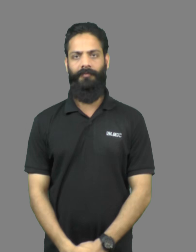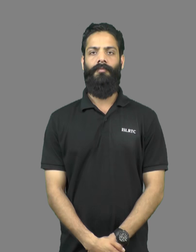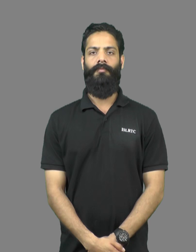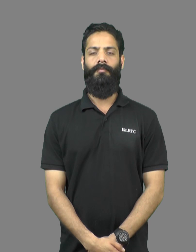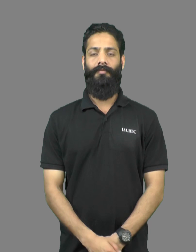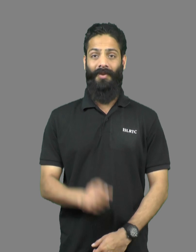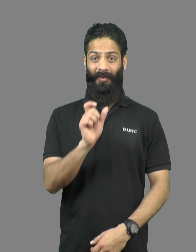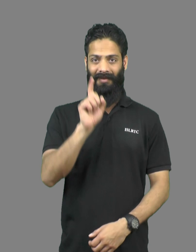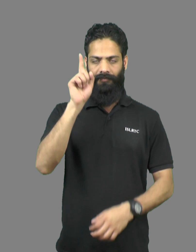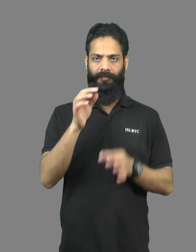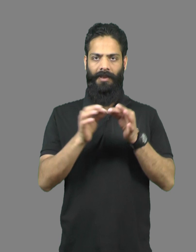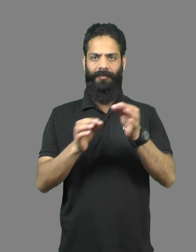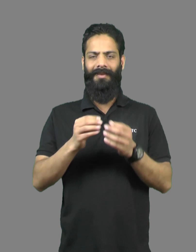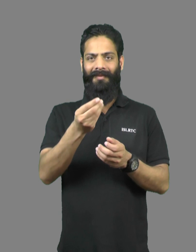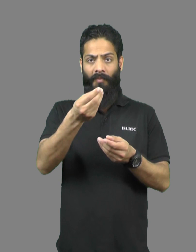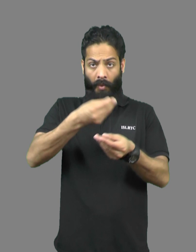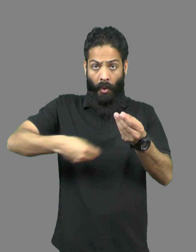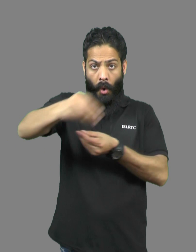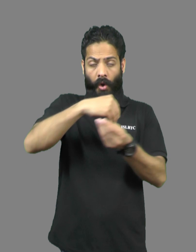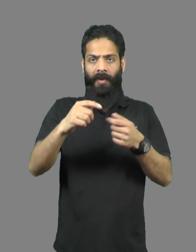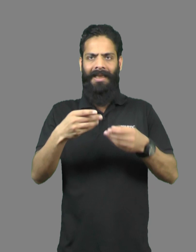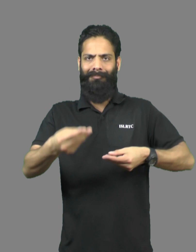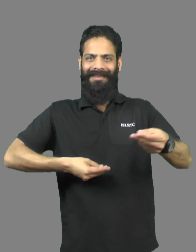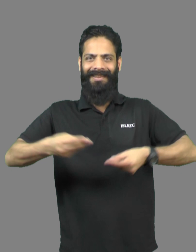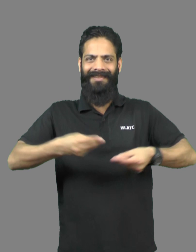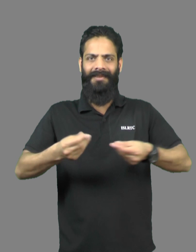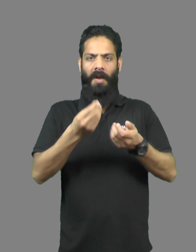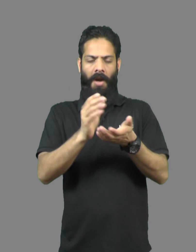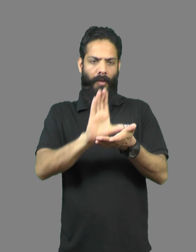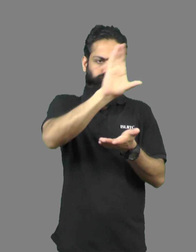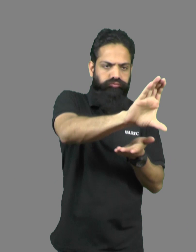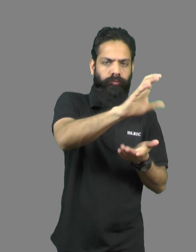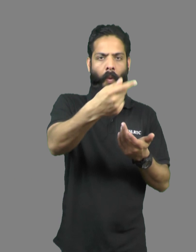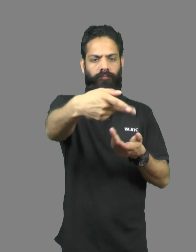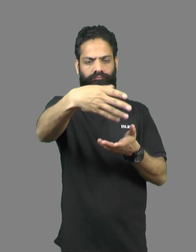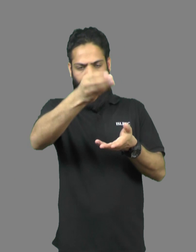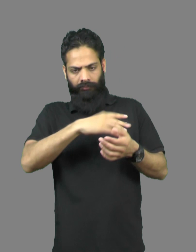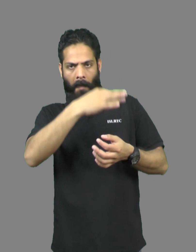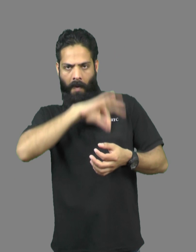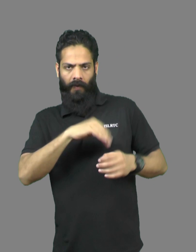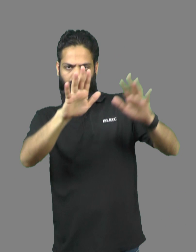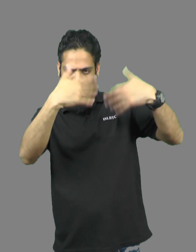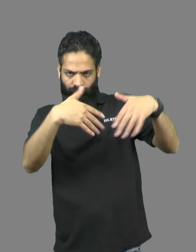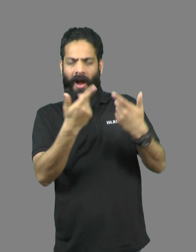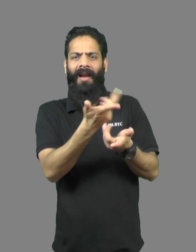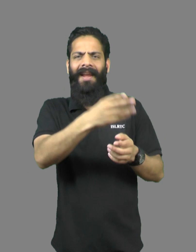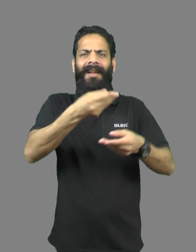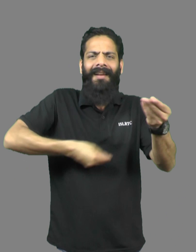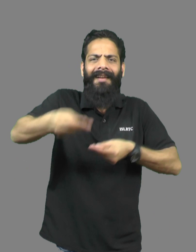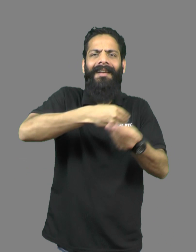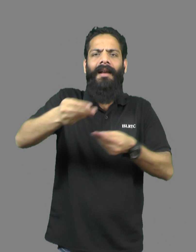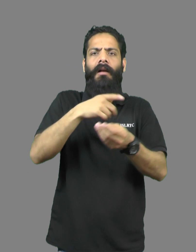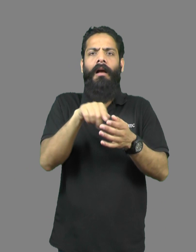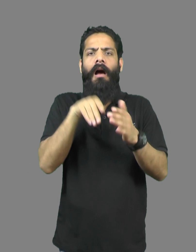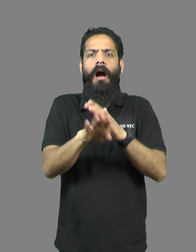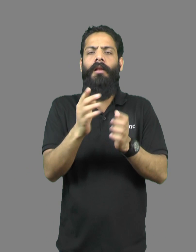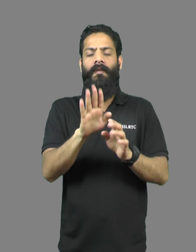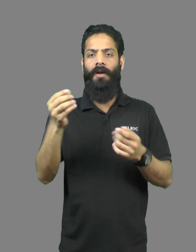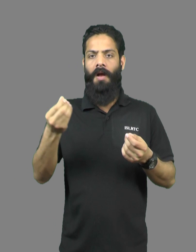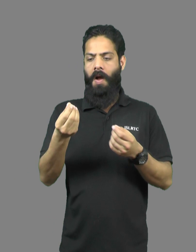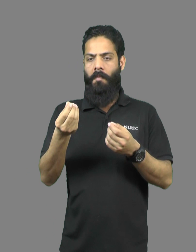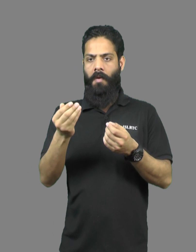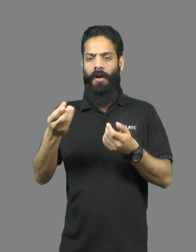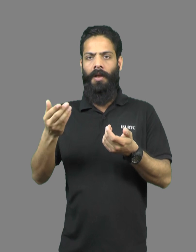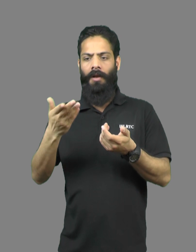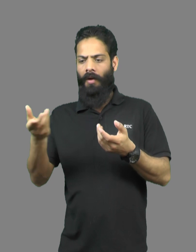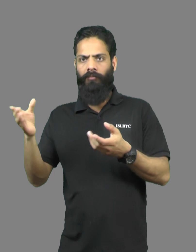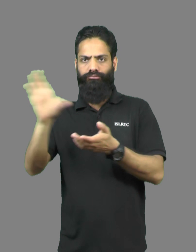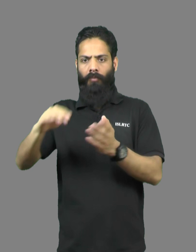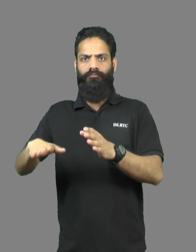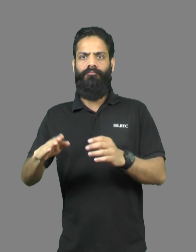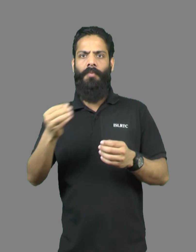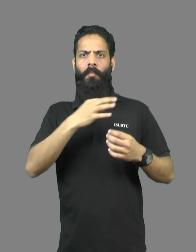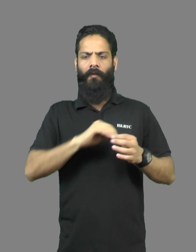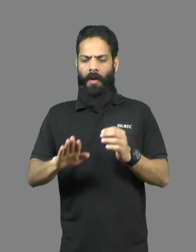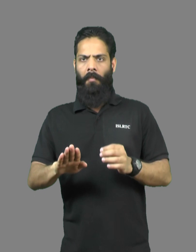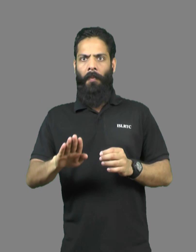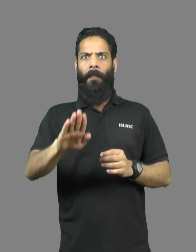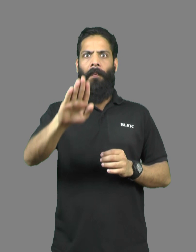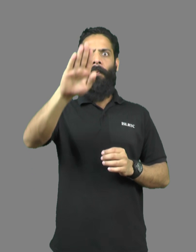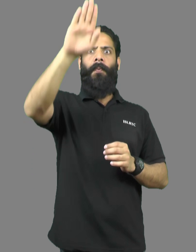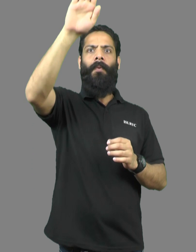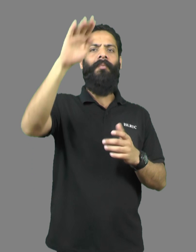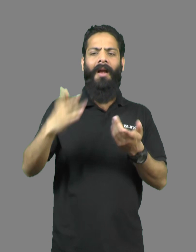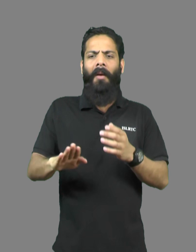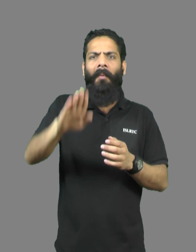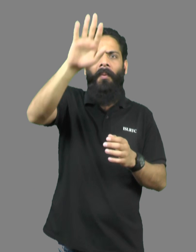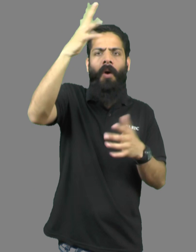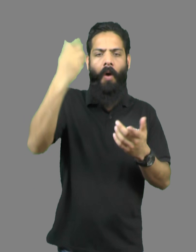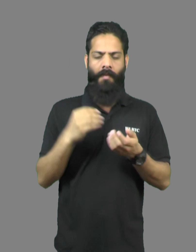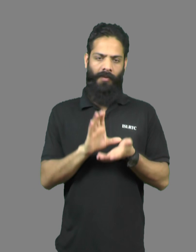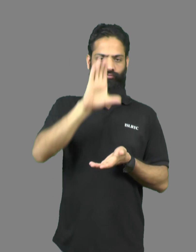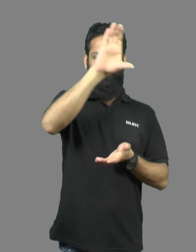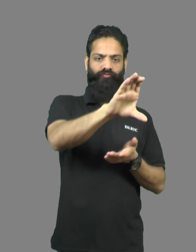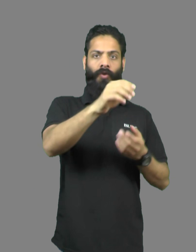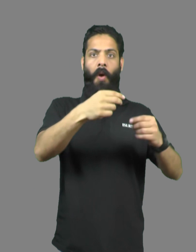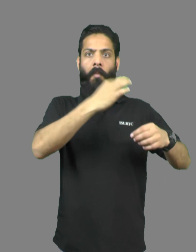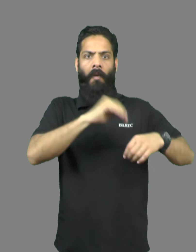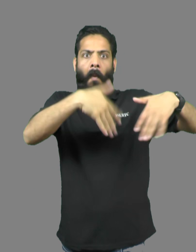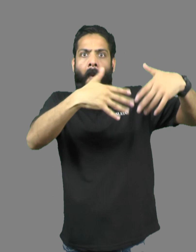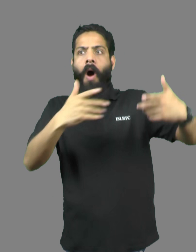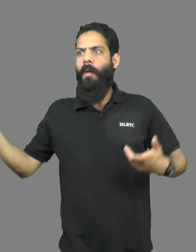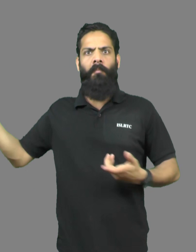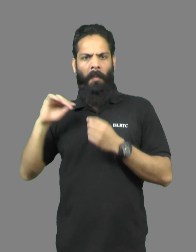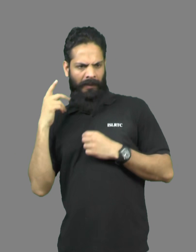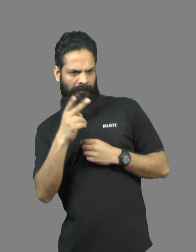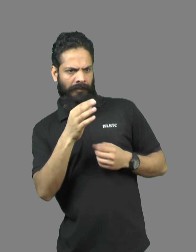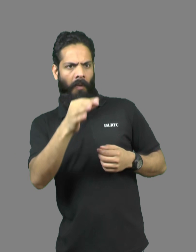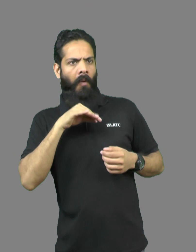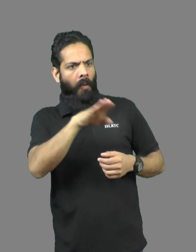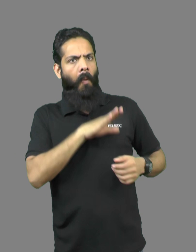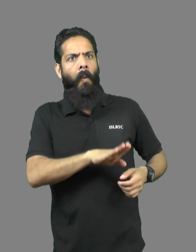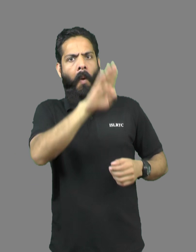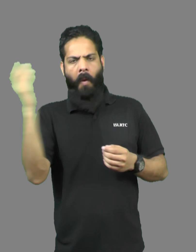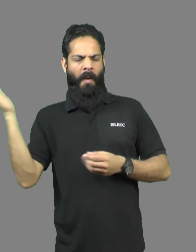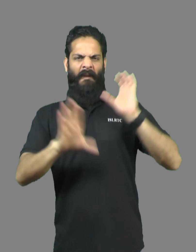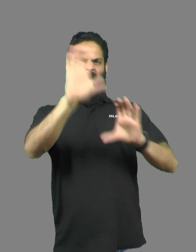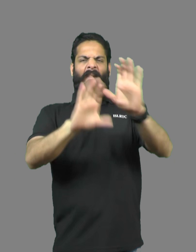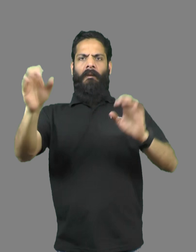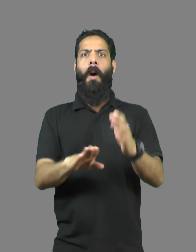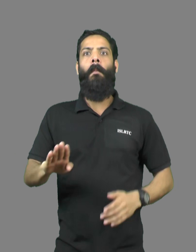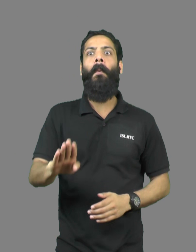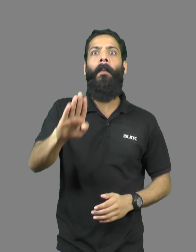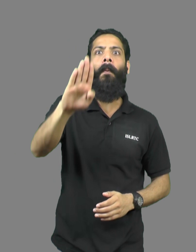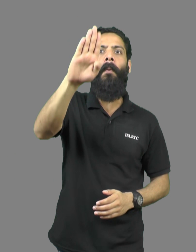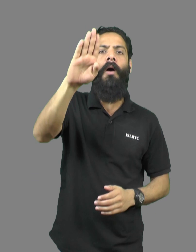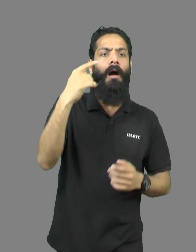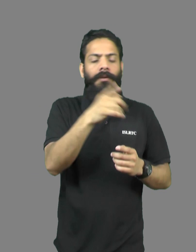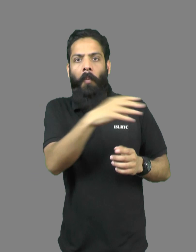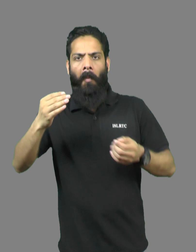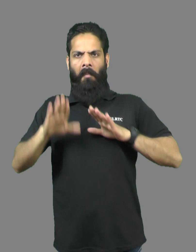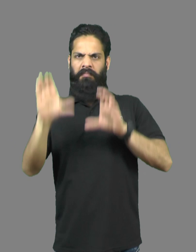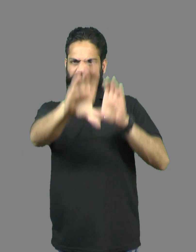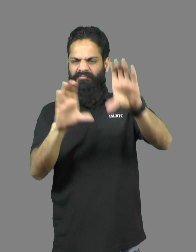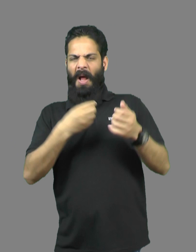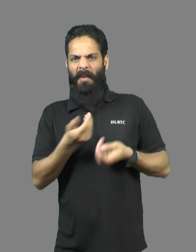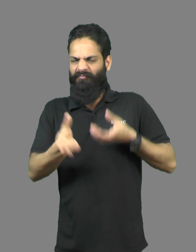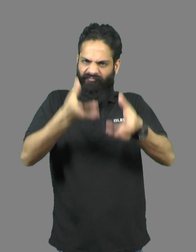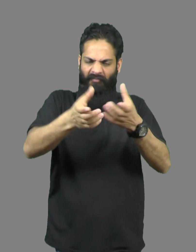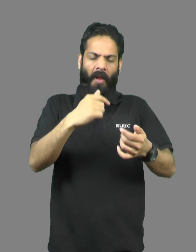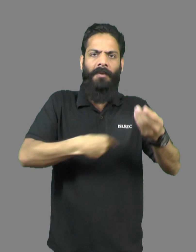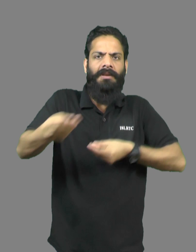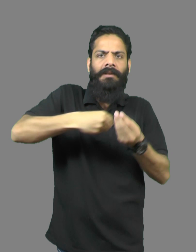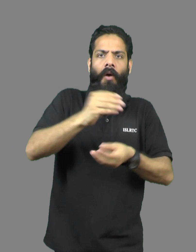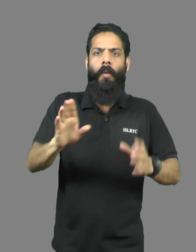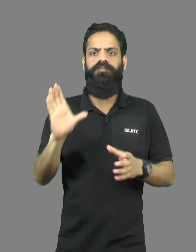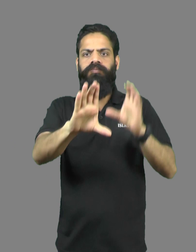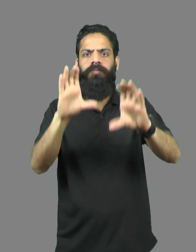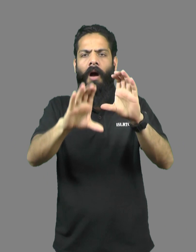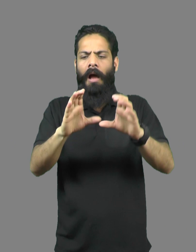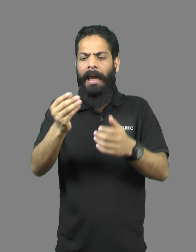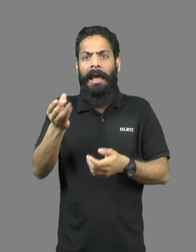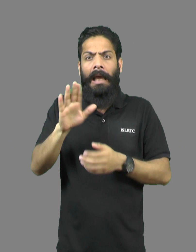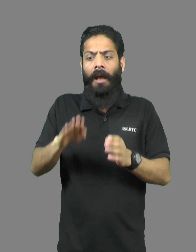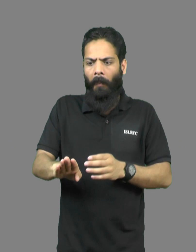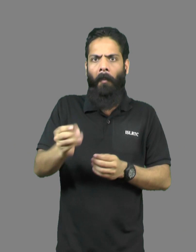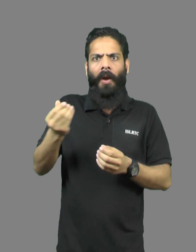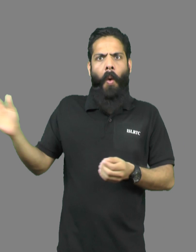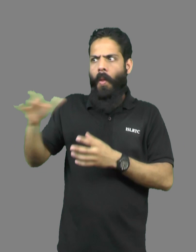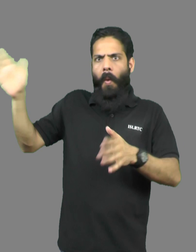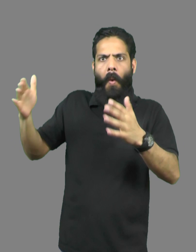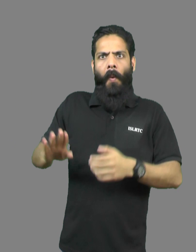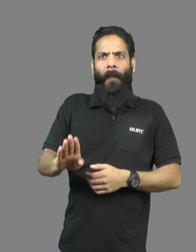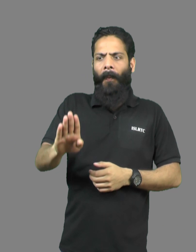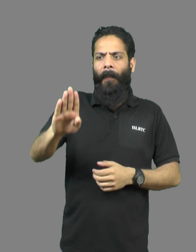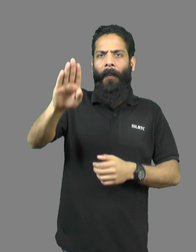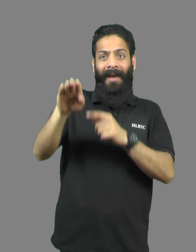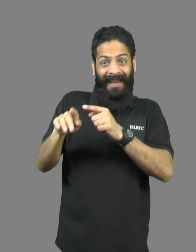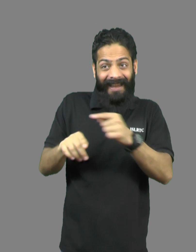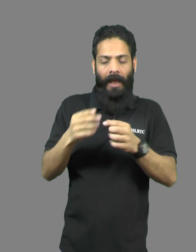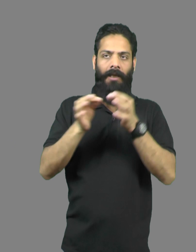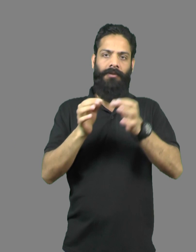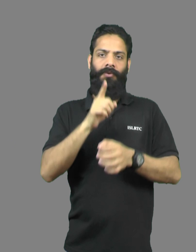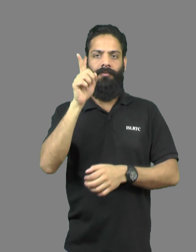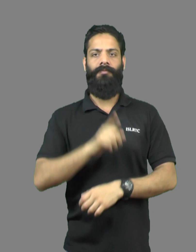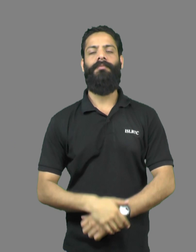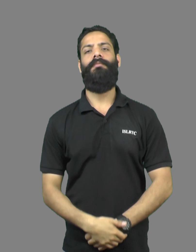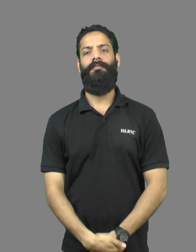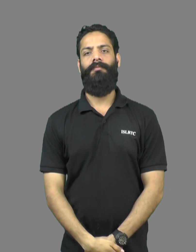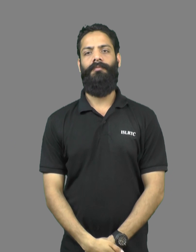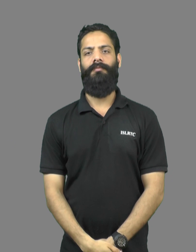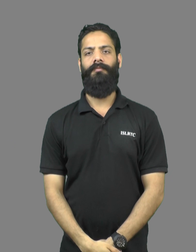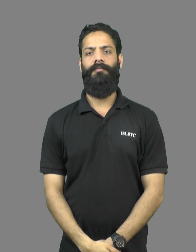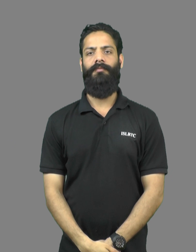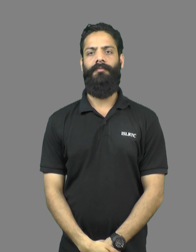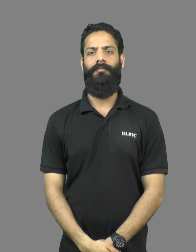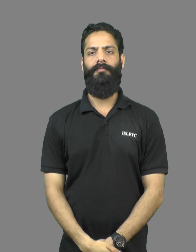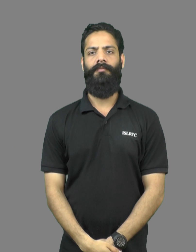Accelerator